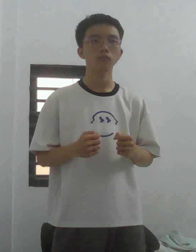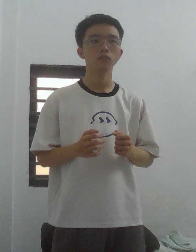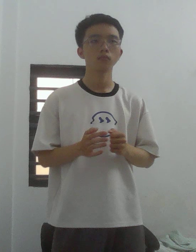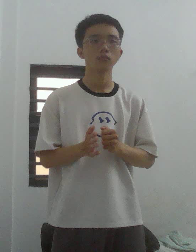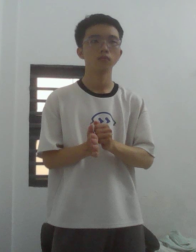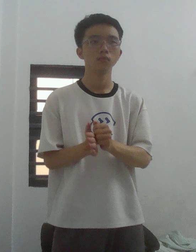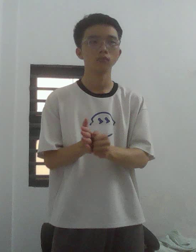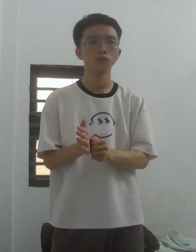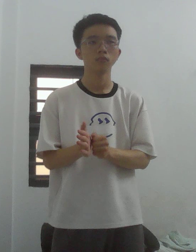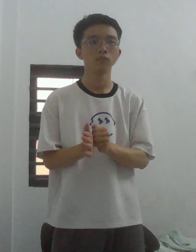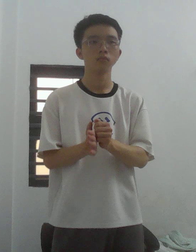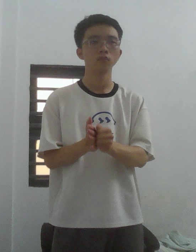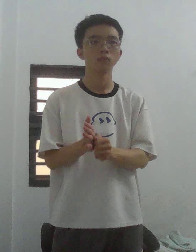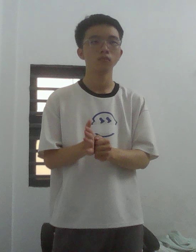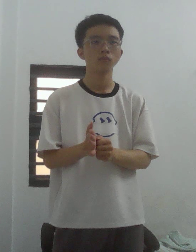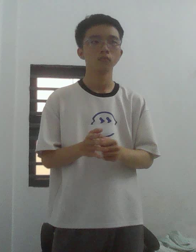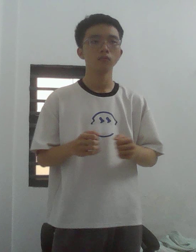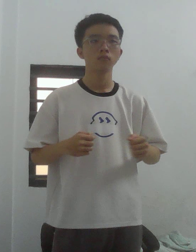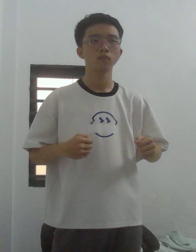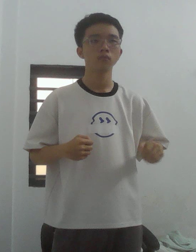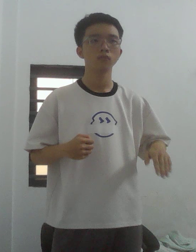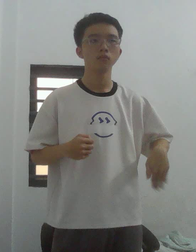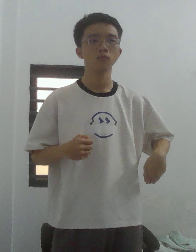thang sau